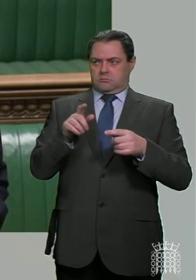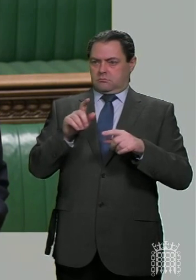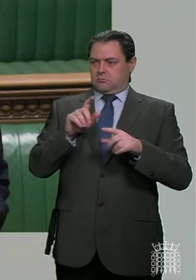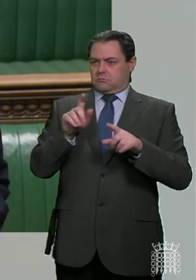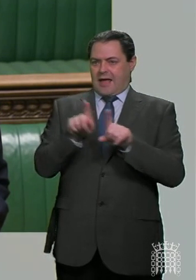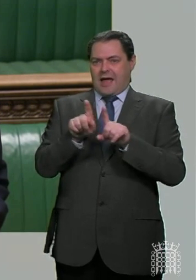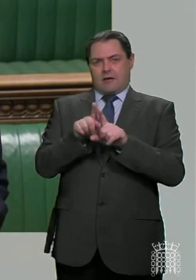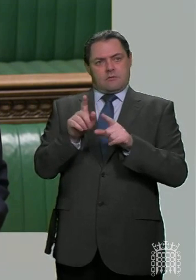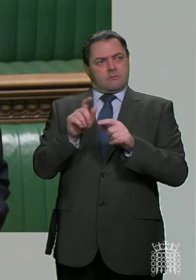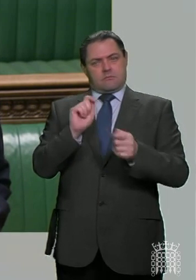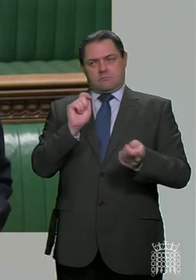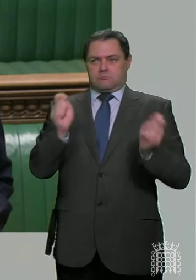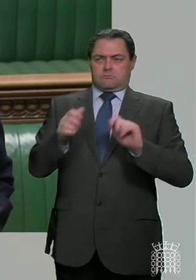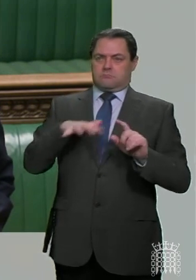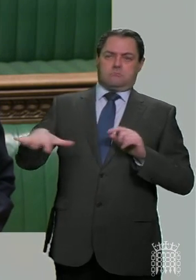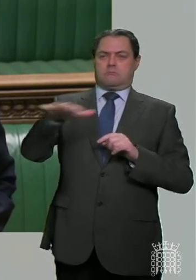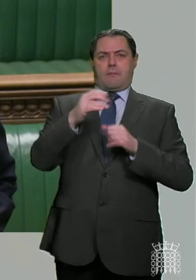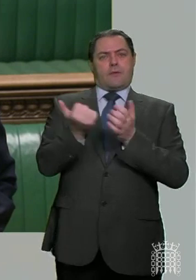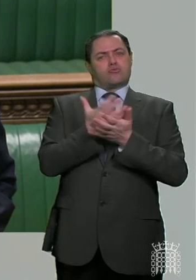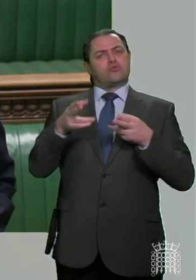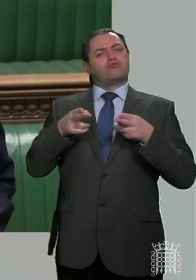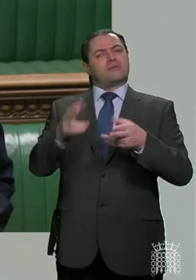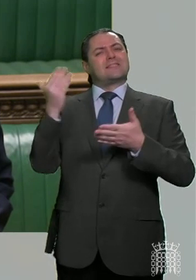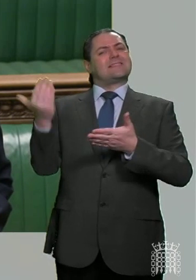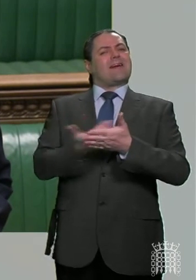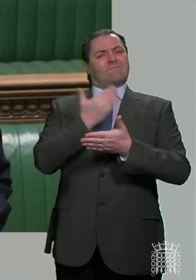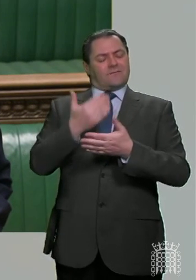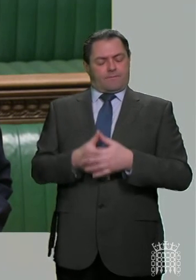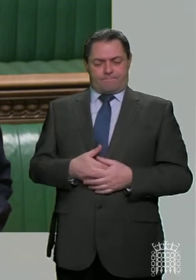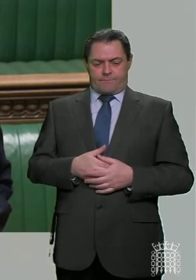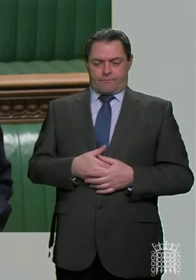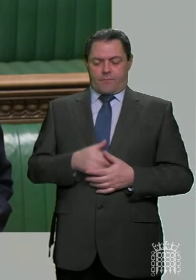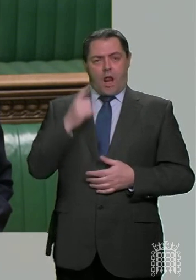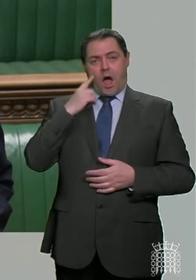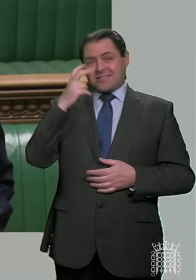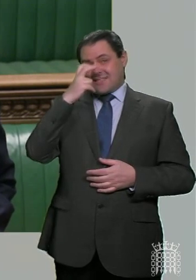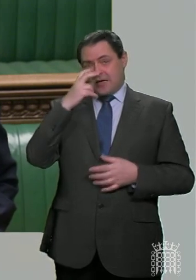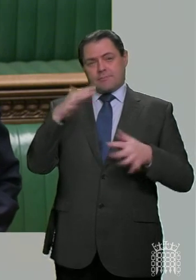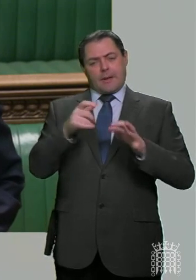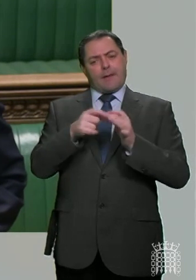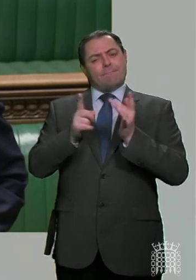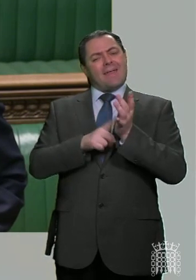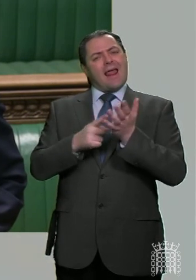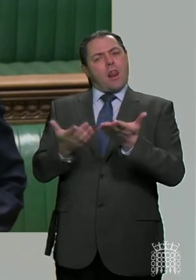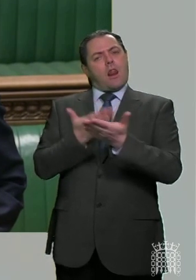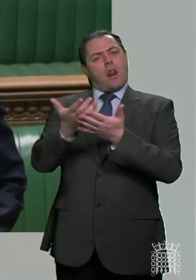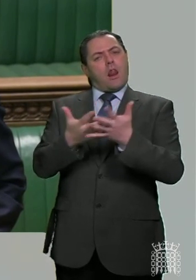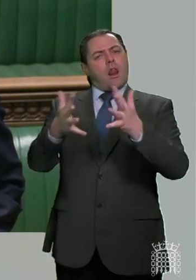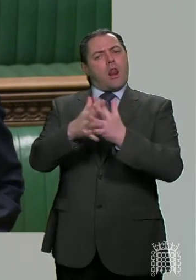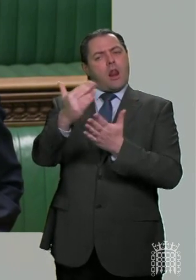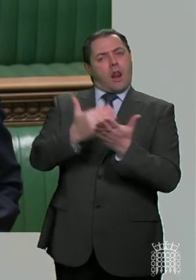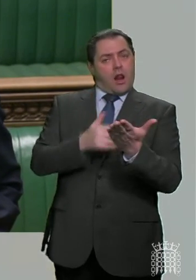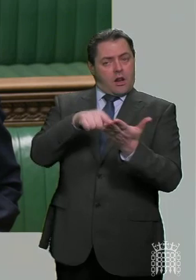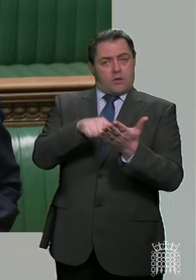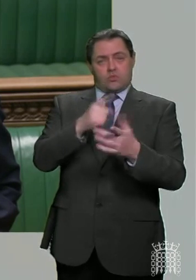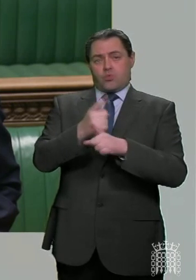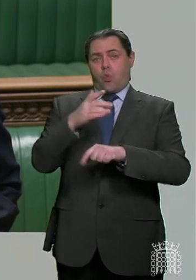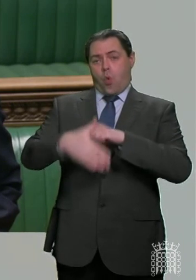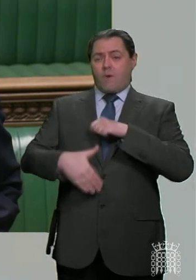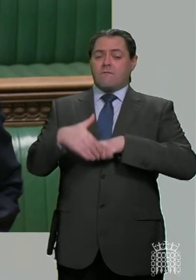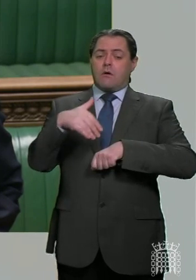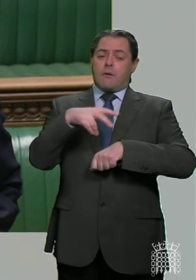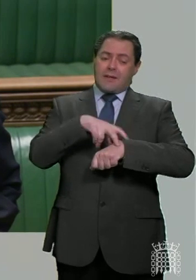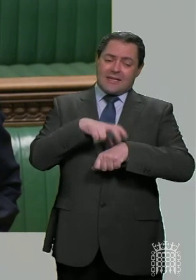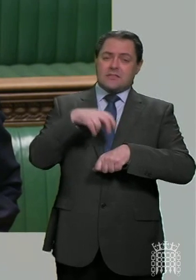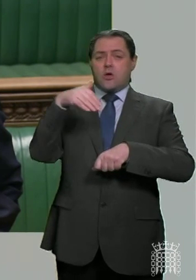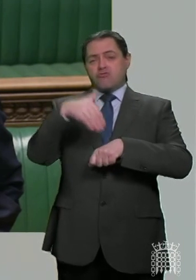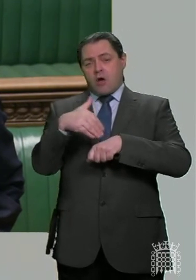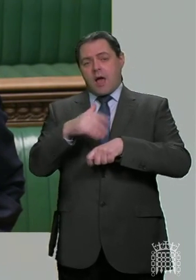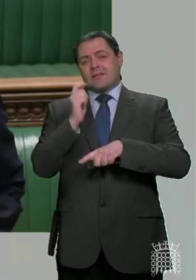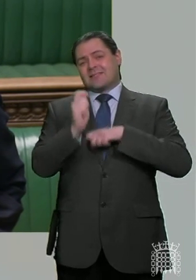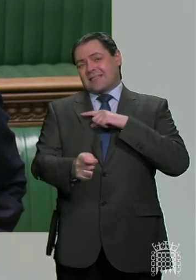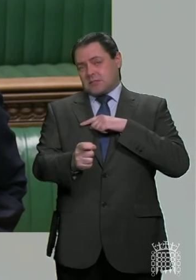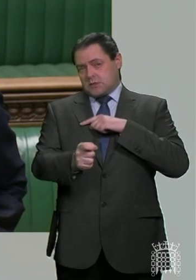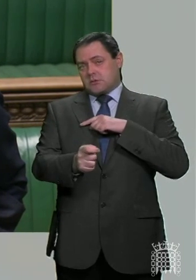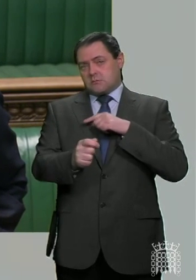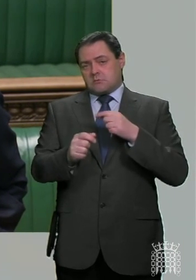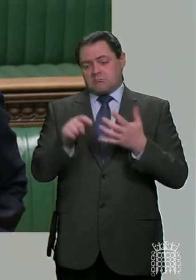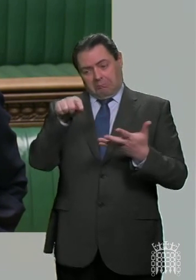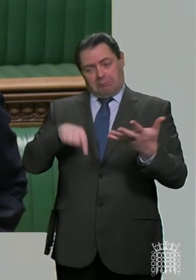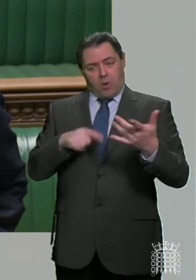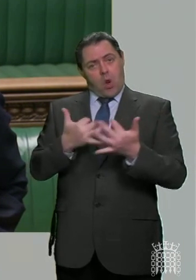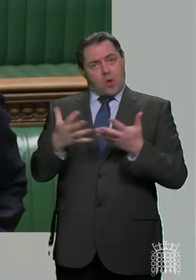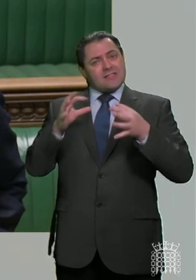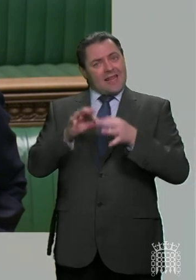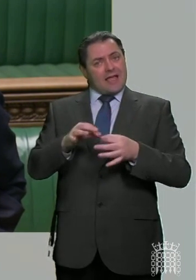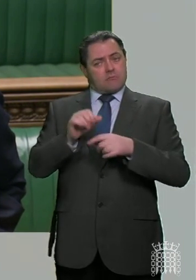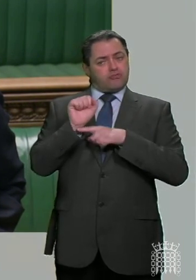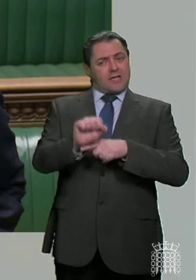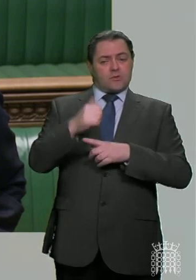Of course that is the right thing to do. Last night there was a Bill before the House on police, crime and sentencing, which did a lot to protect women and girls.